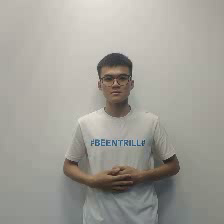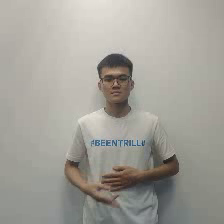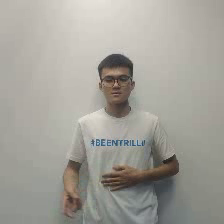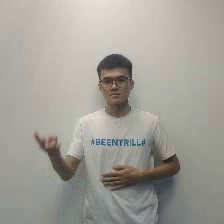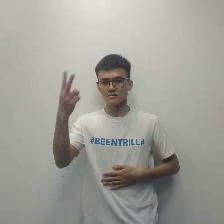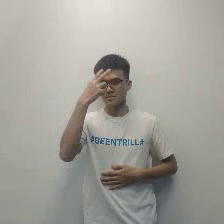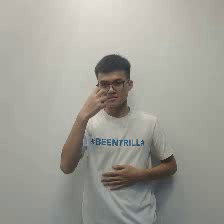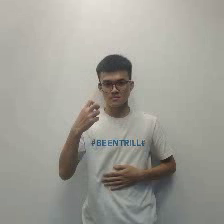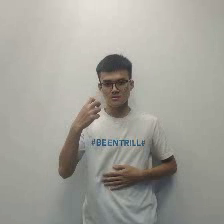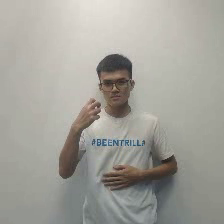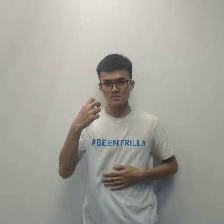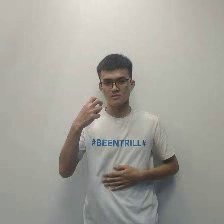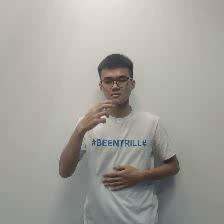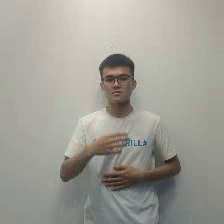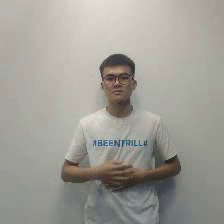Khóc